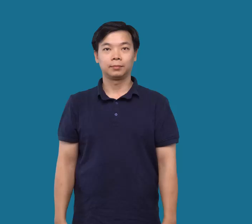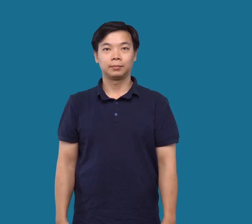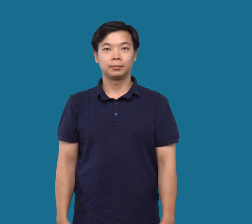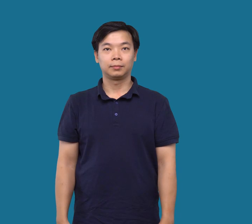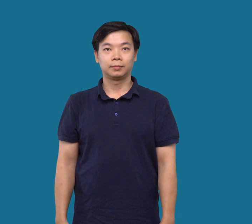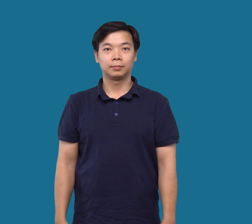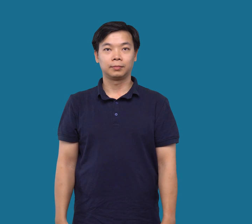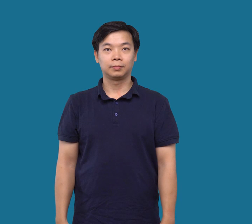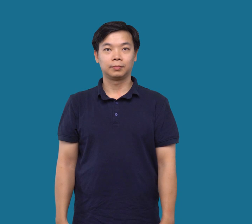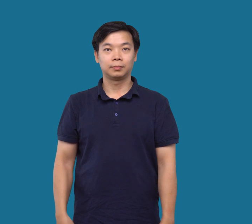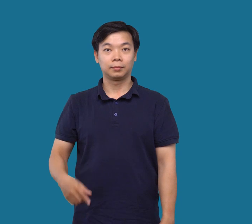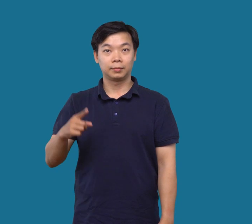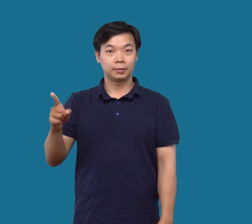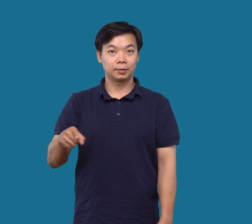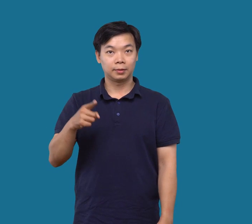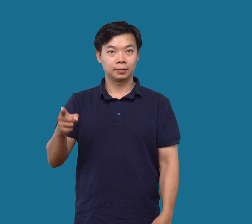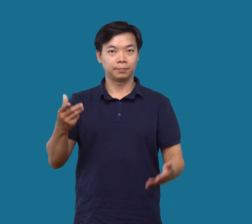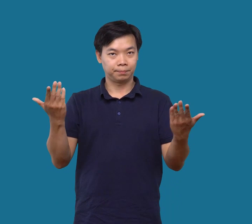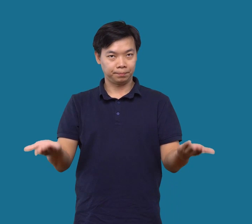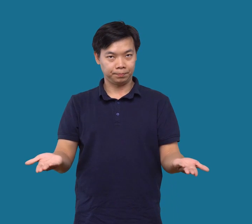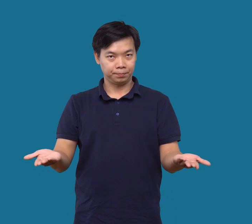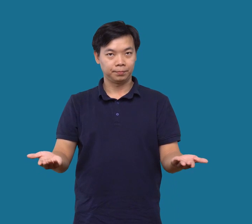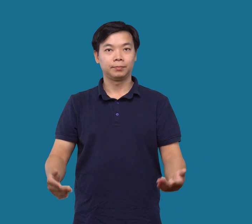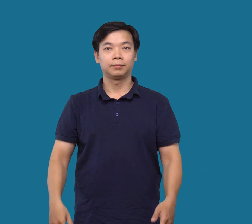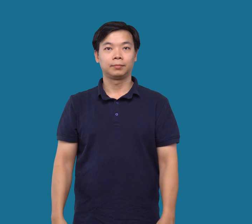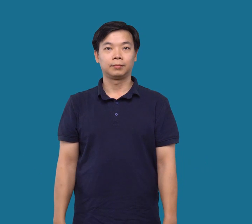ngày nay